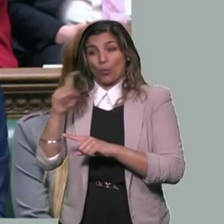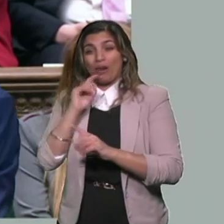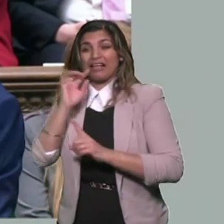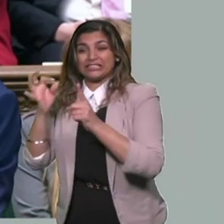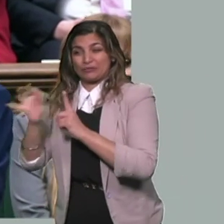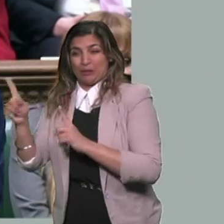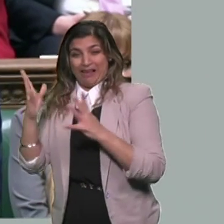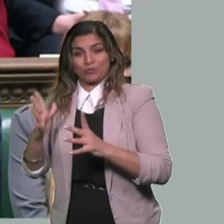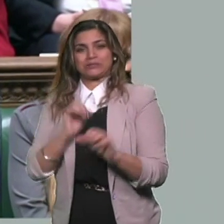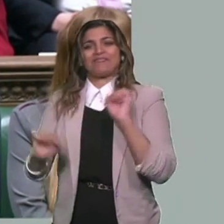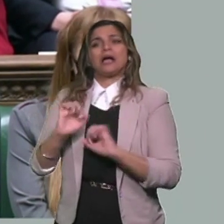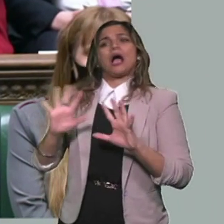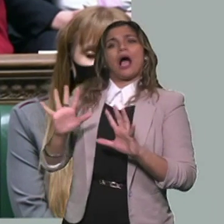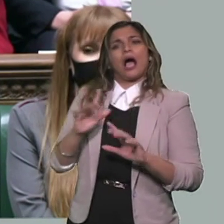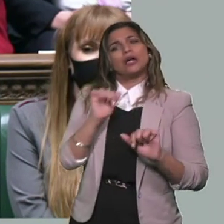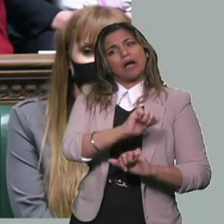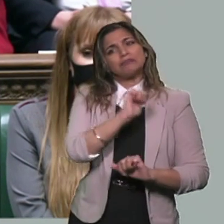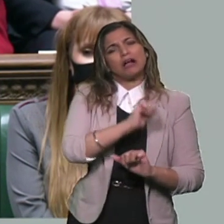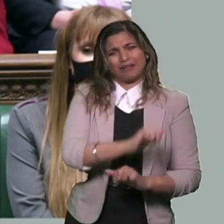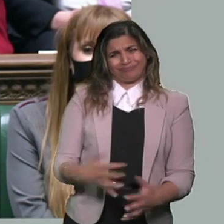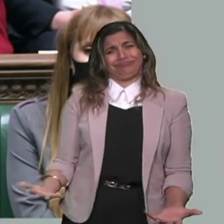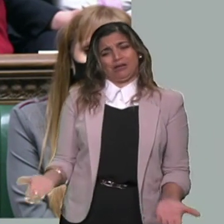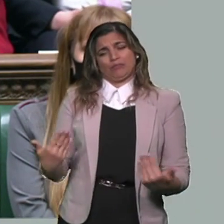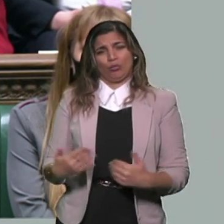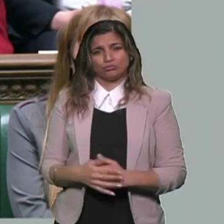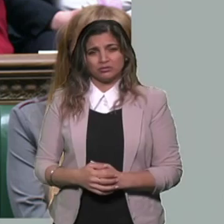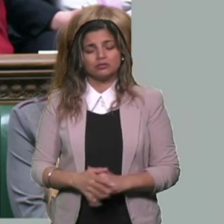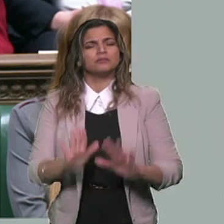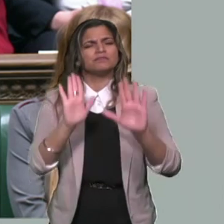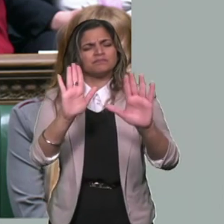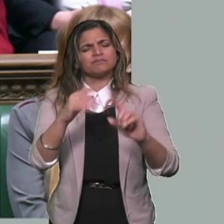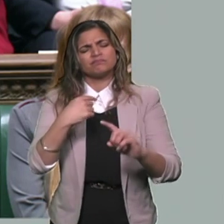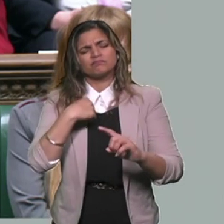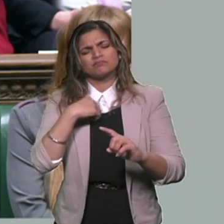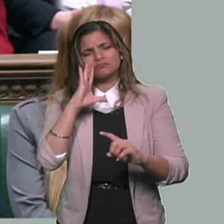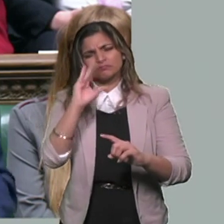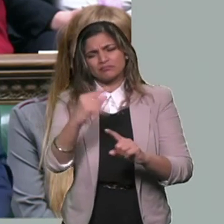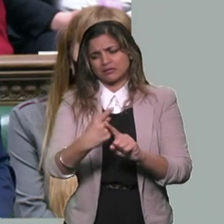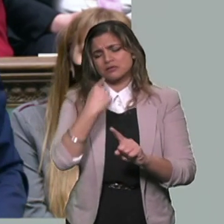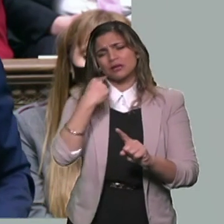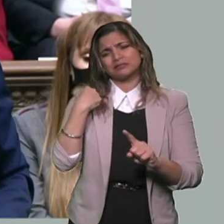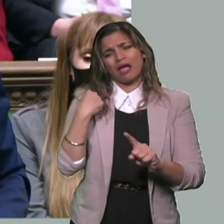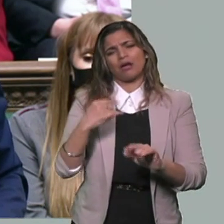Let me spell out the significance of yesterday’s developments.